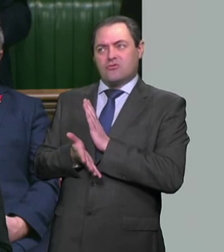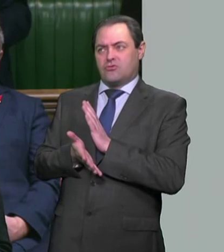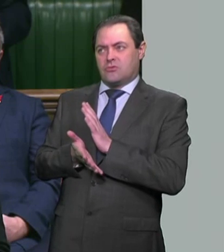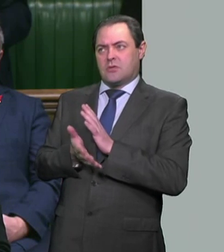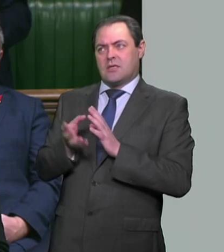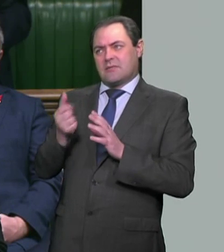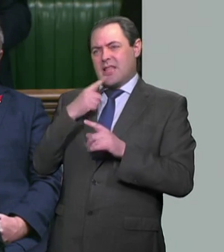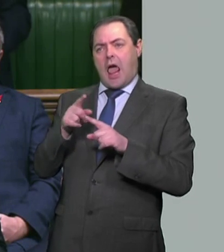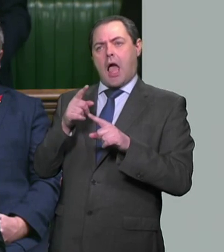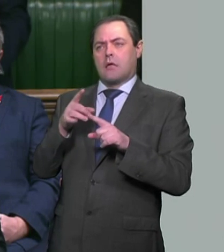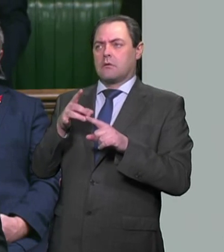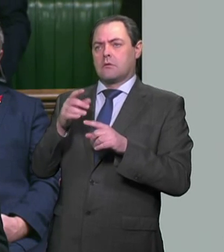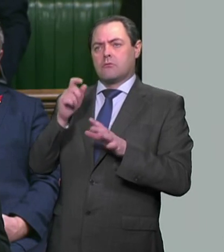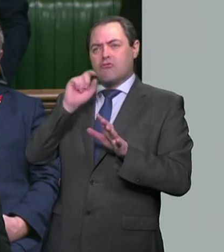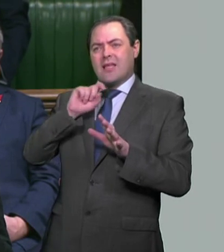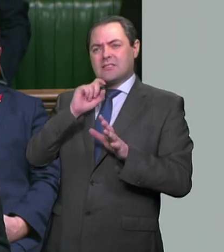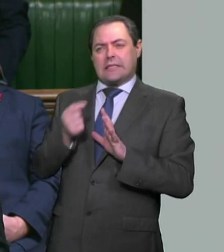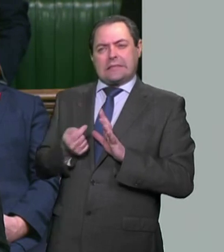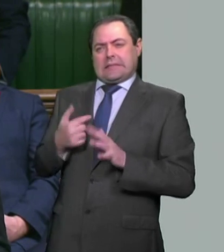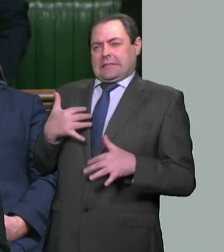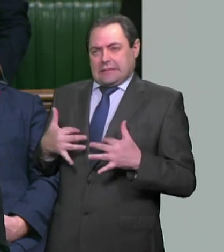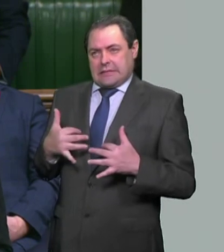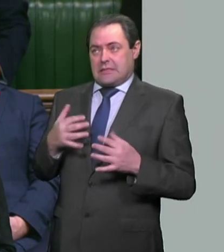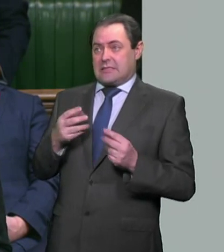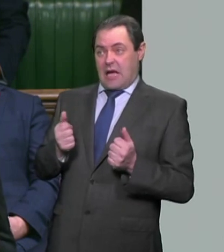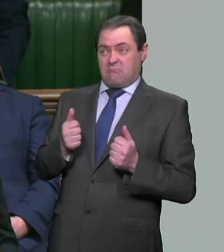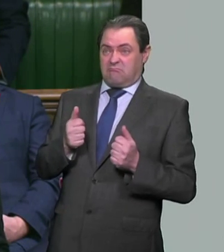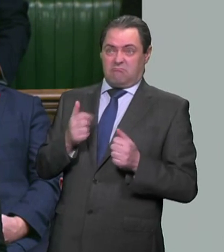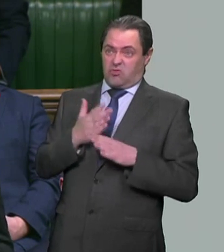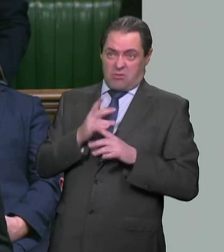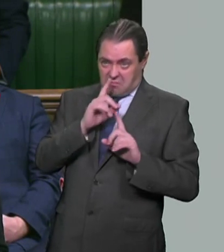Many have lost their careers and some have even lost their lives.